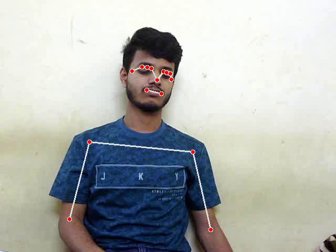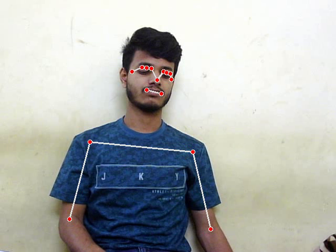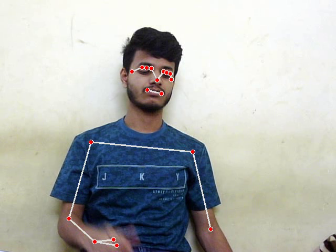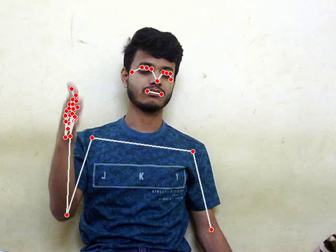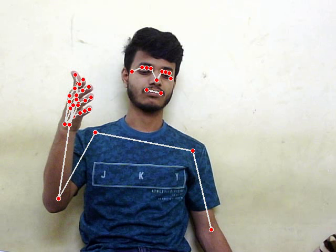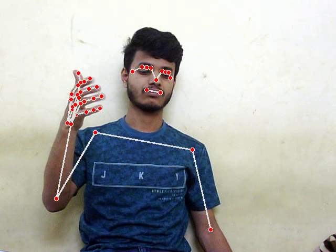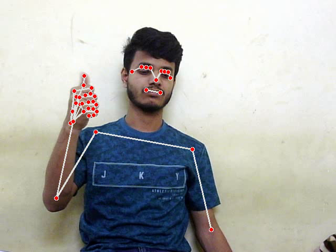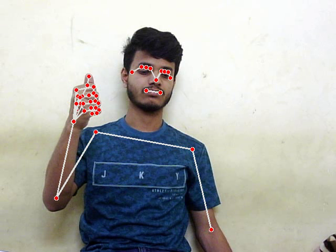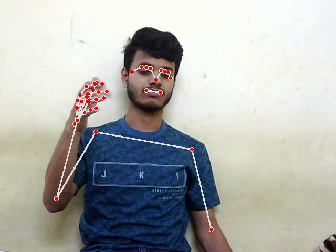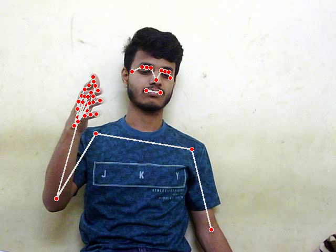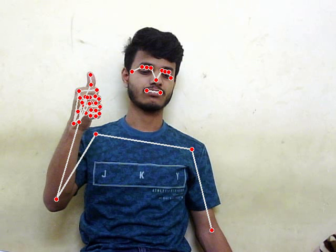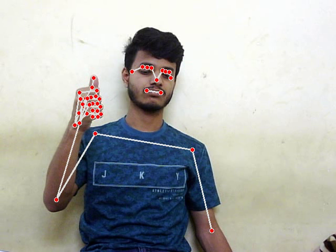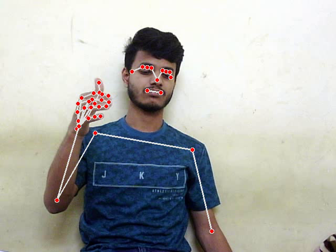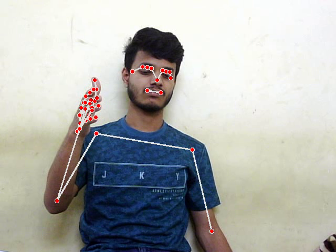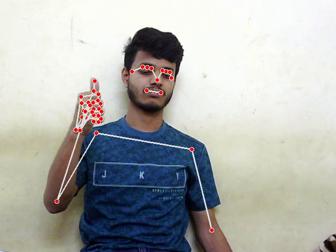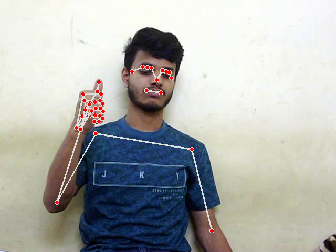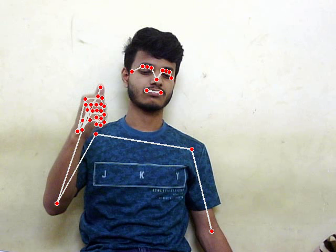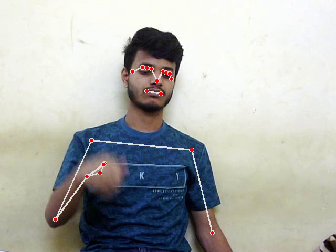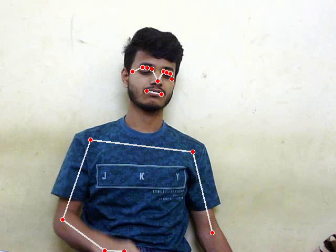milk